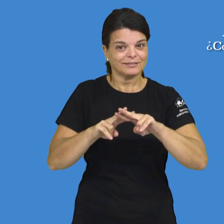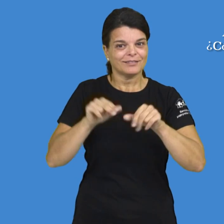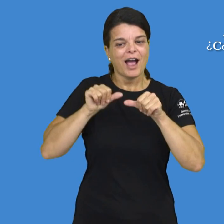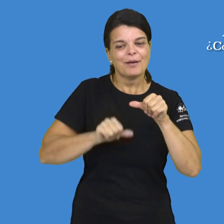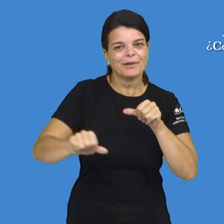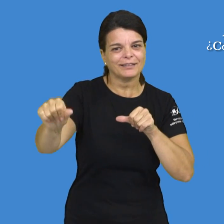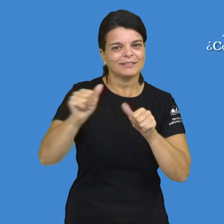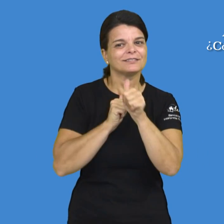a partir de